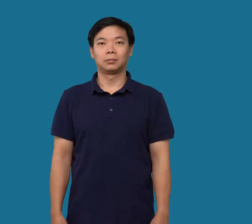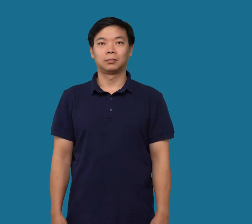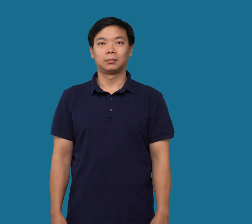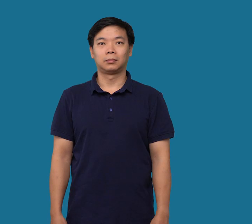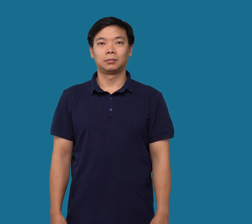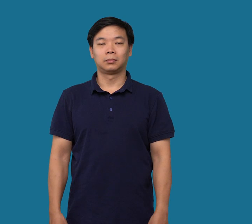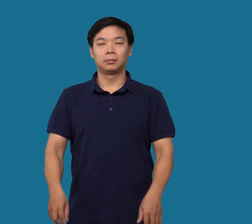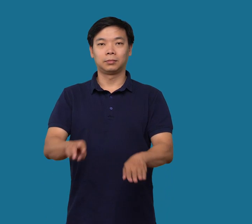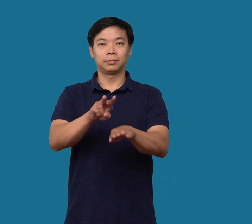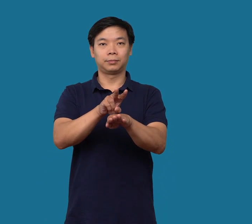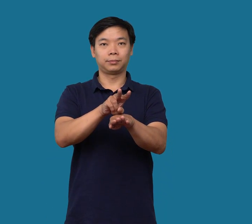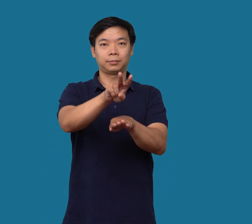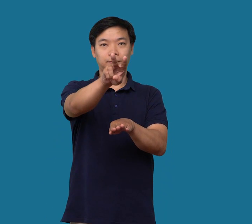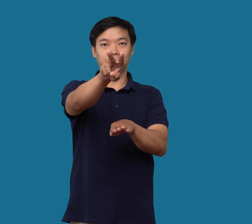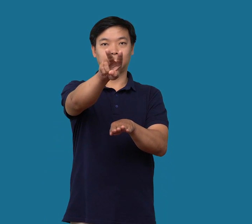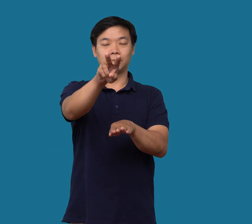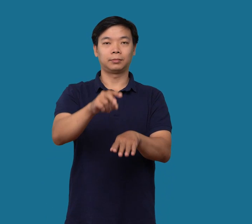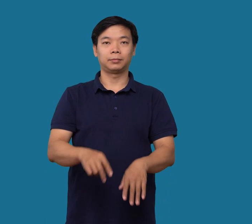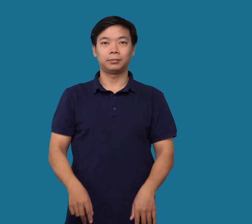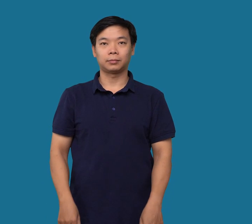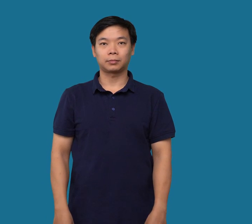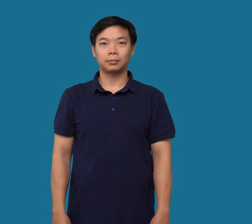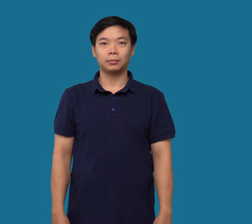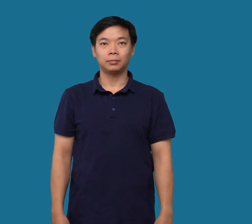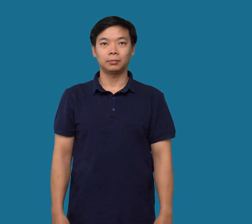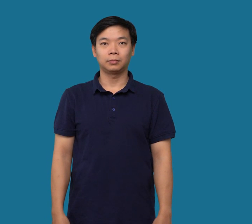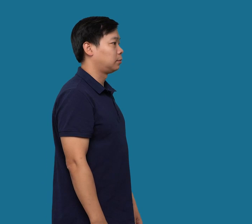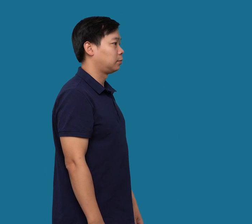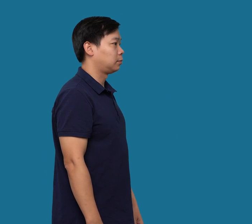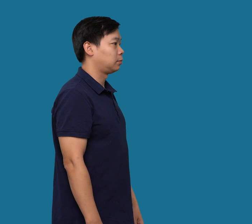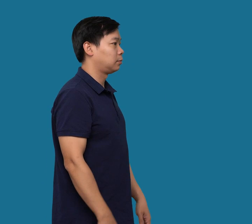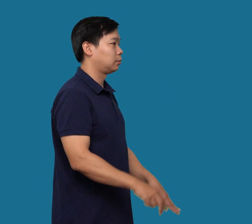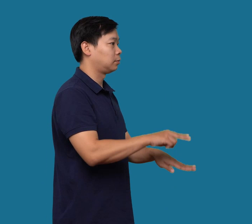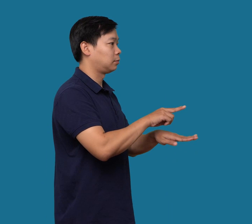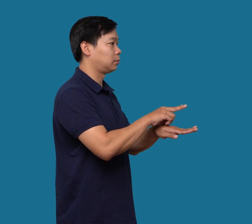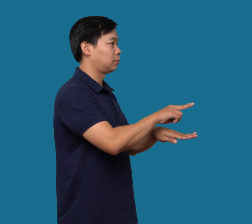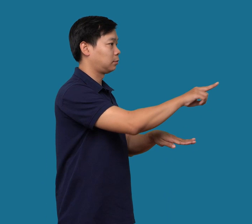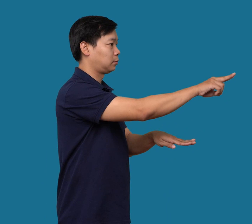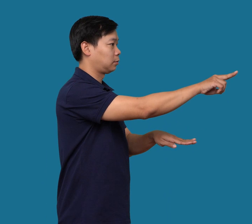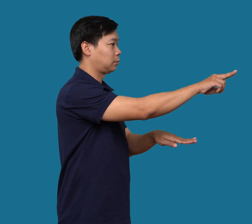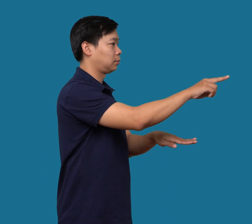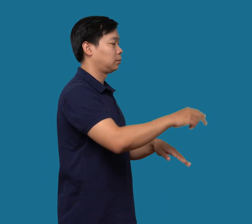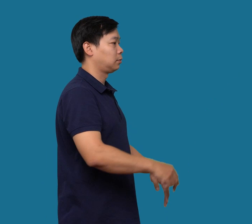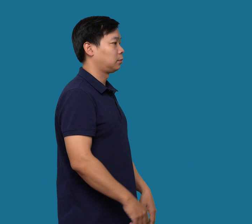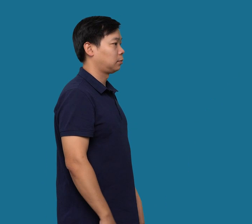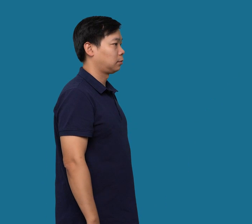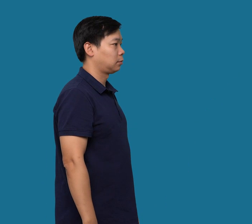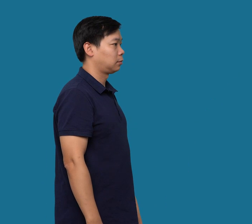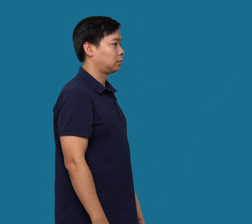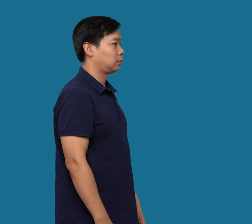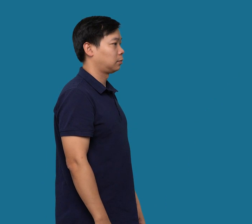xe cứu hỏa